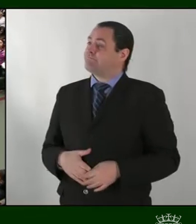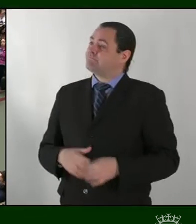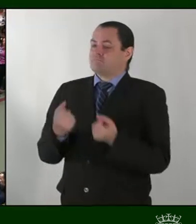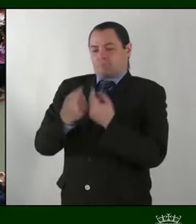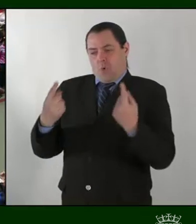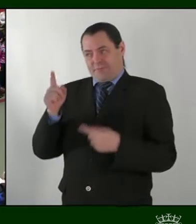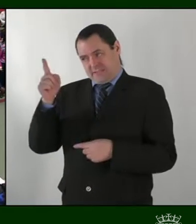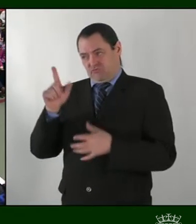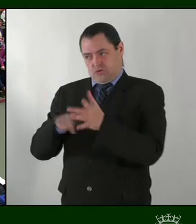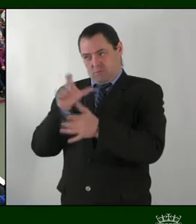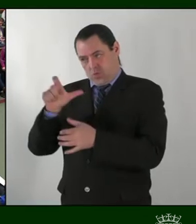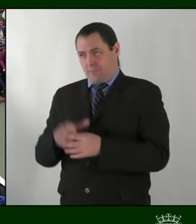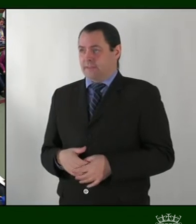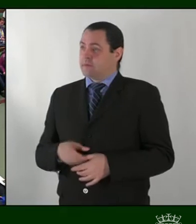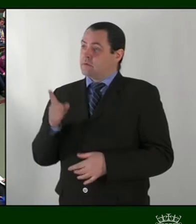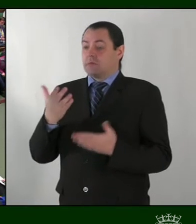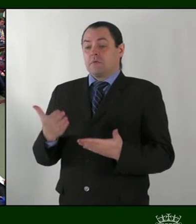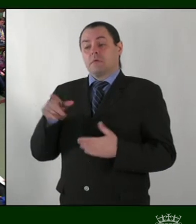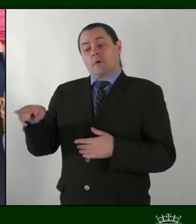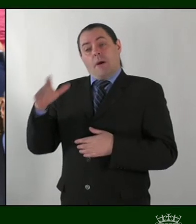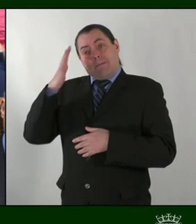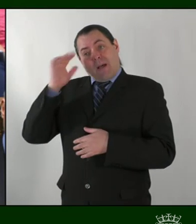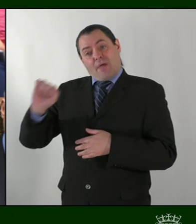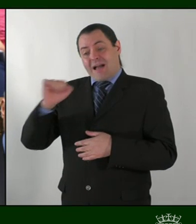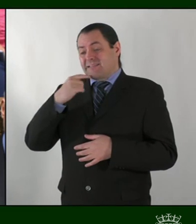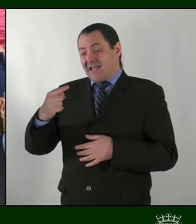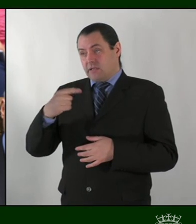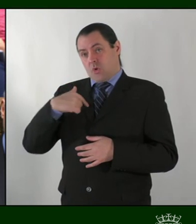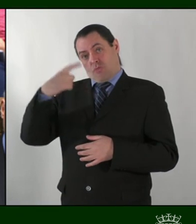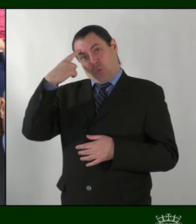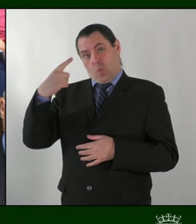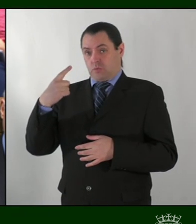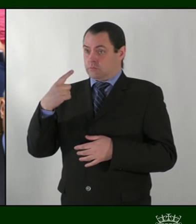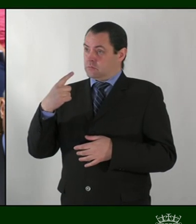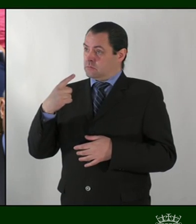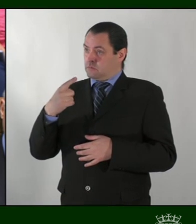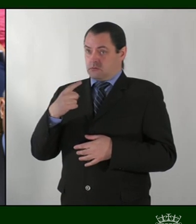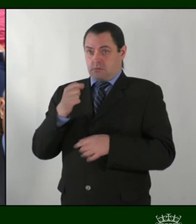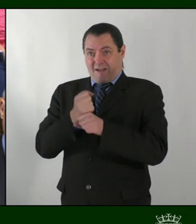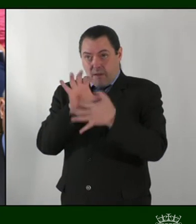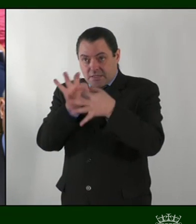This morning, Charlotte Charles, Harry’s mum, said: “We thought we had bridged the gap with the Government.